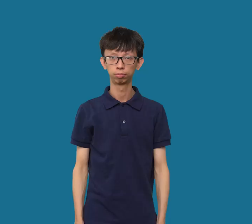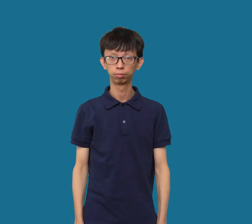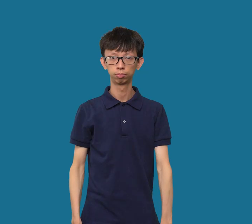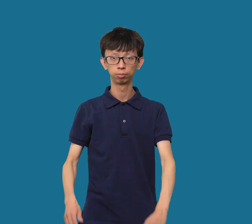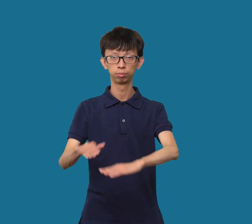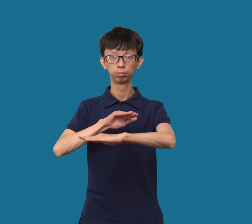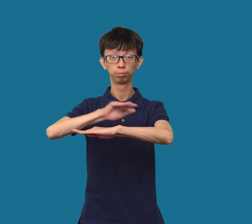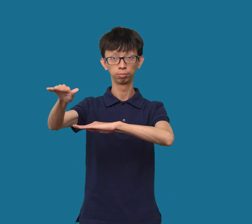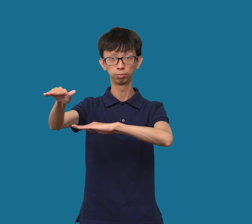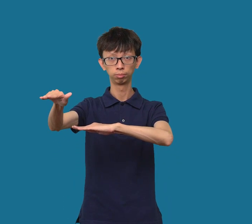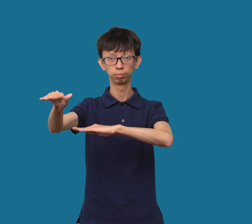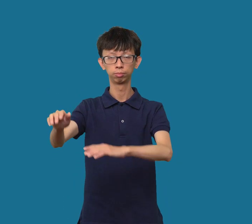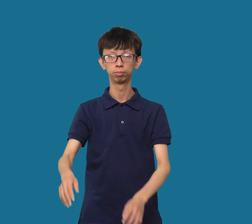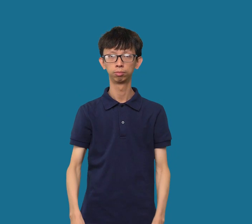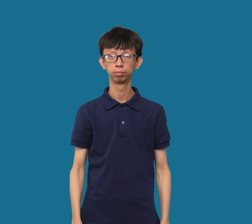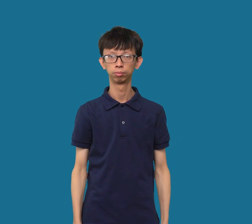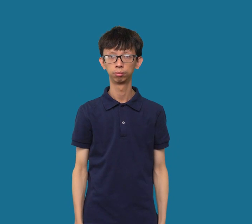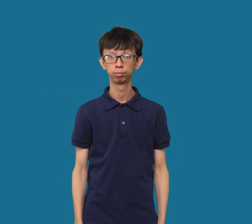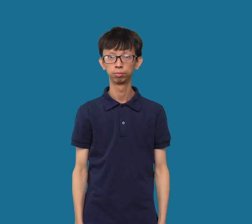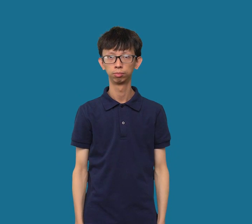ra ngoài